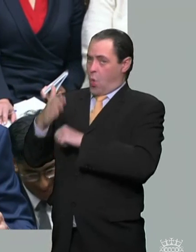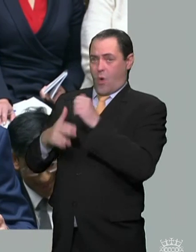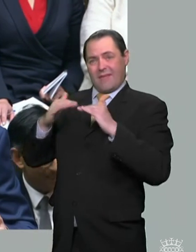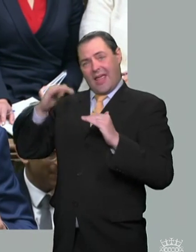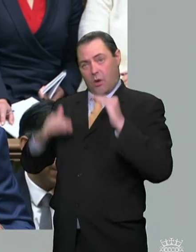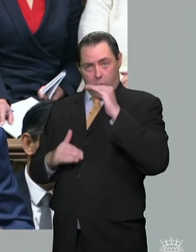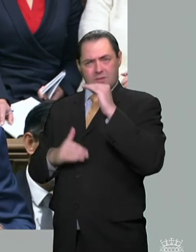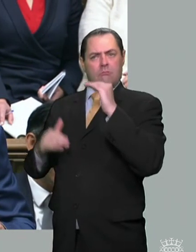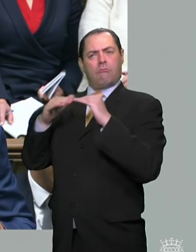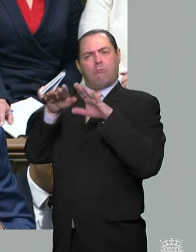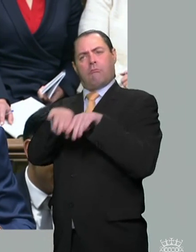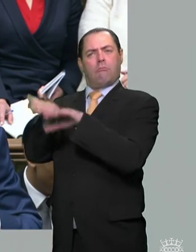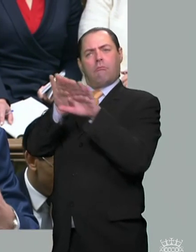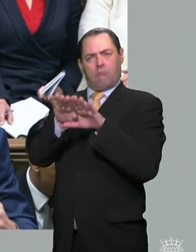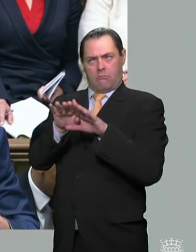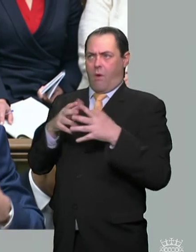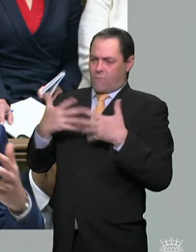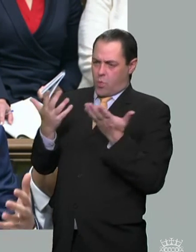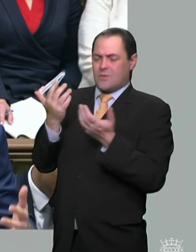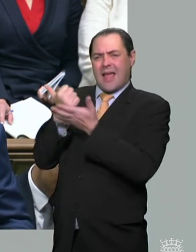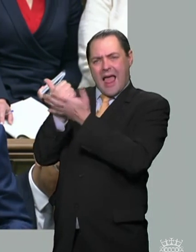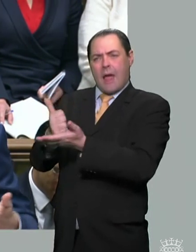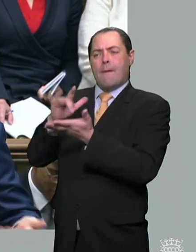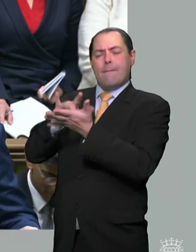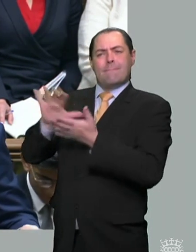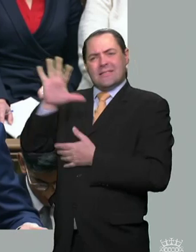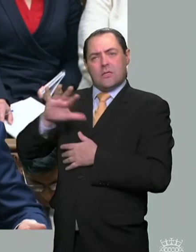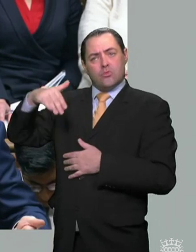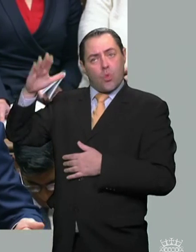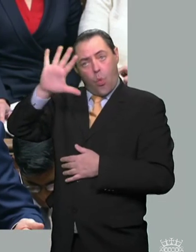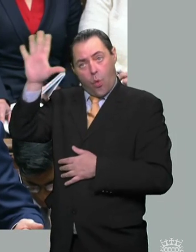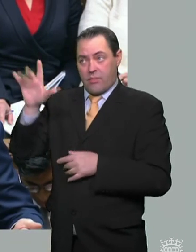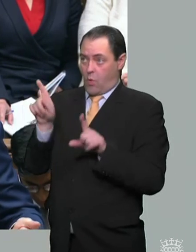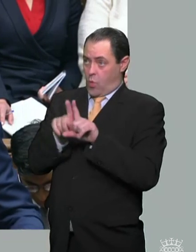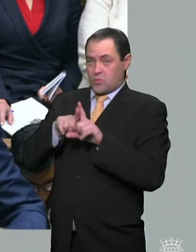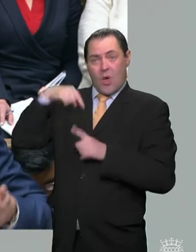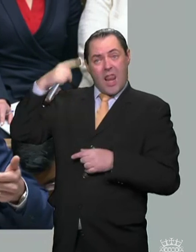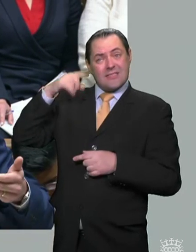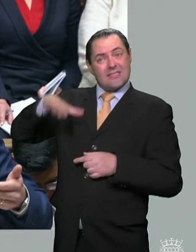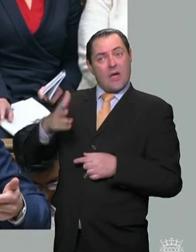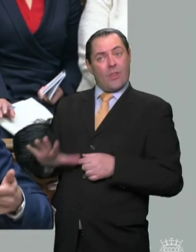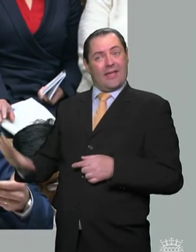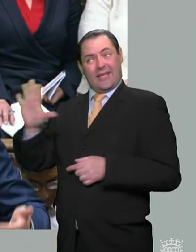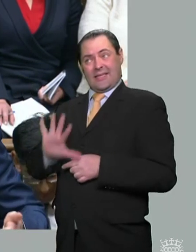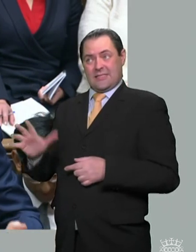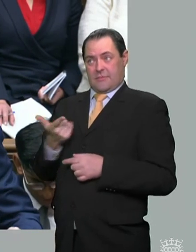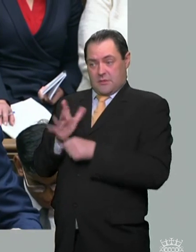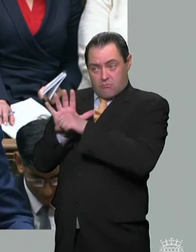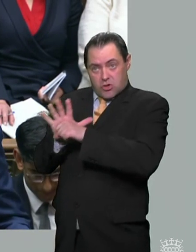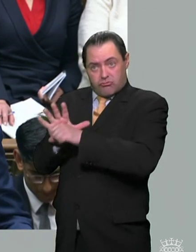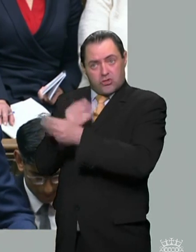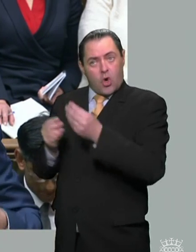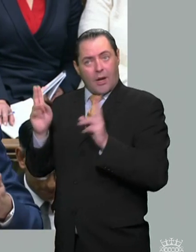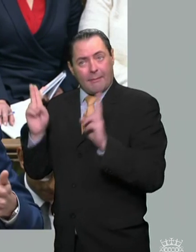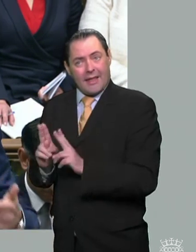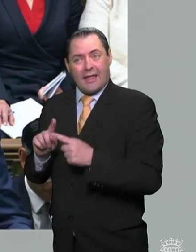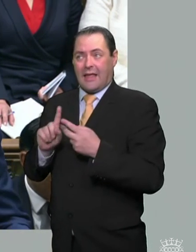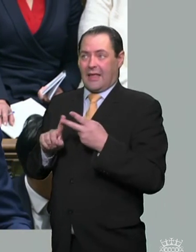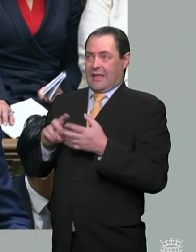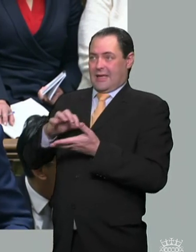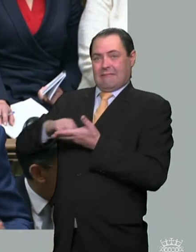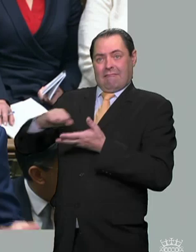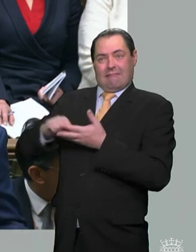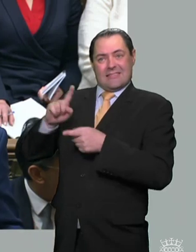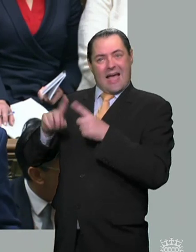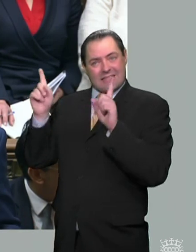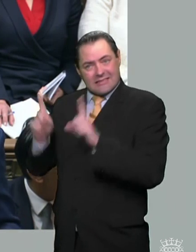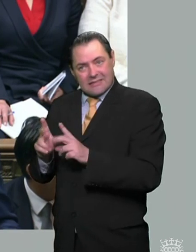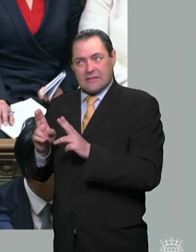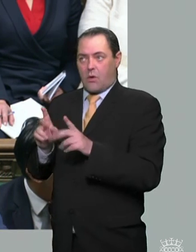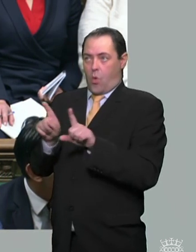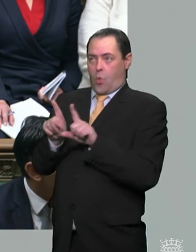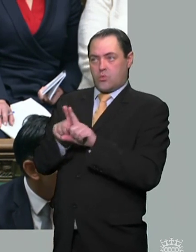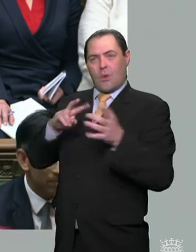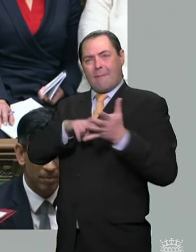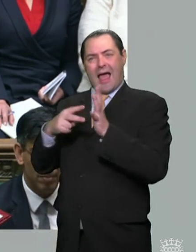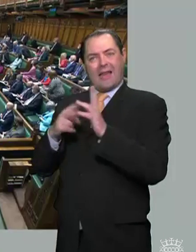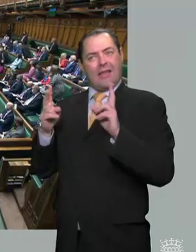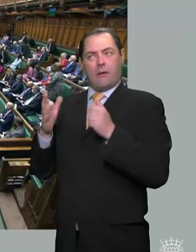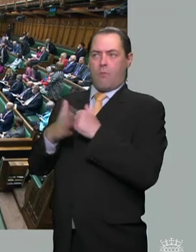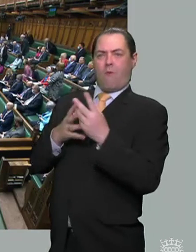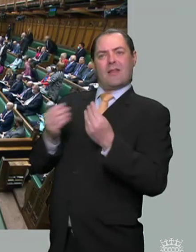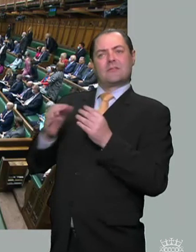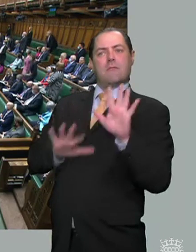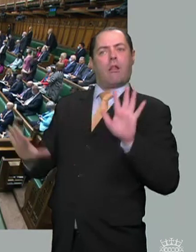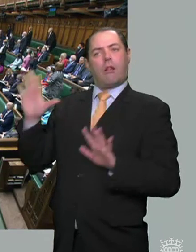The levelling-up agenda will of course help those in the midlands and in the north, but it will also help those in London and the south-east by easing the pressure on the economy, easing the pressure on tax revenues and easing the pressure on planning.